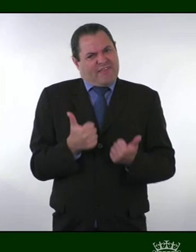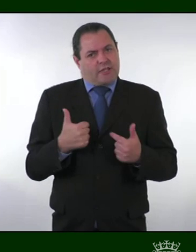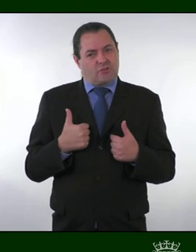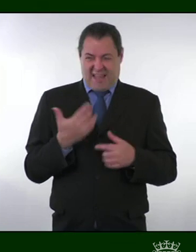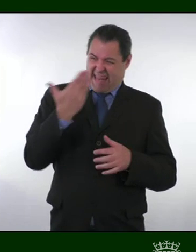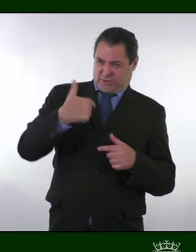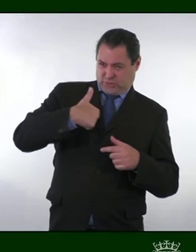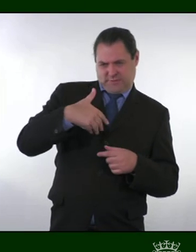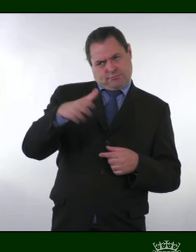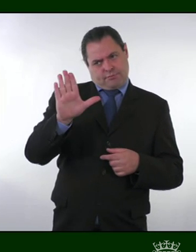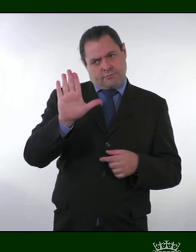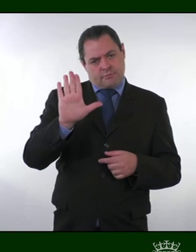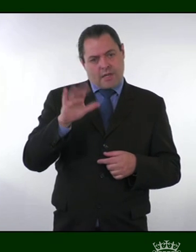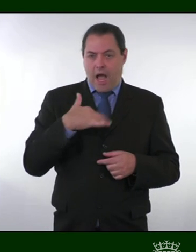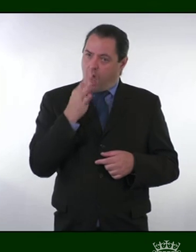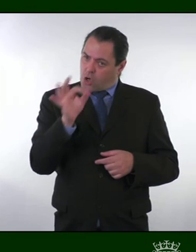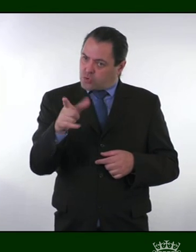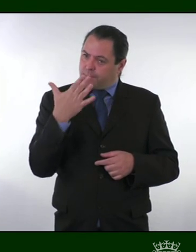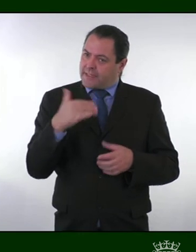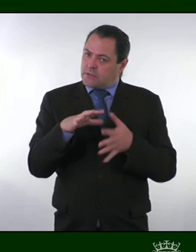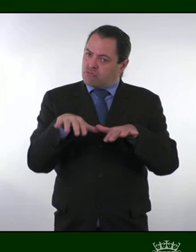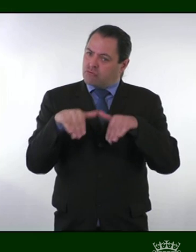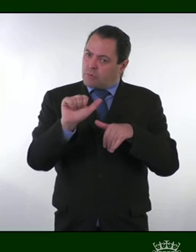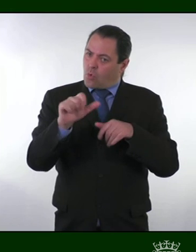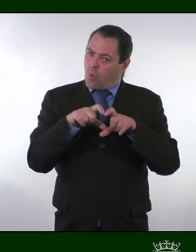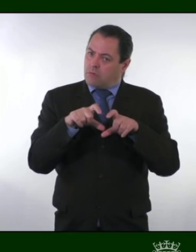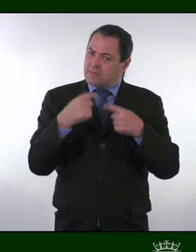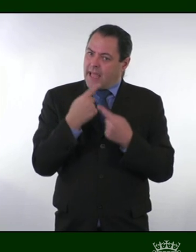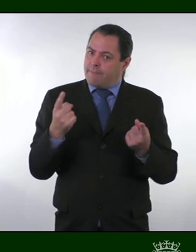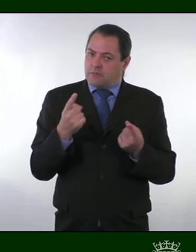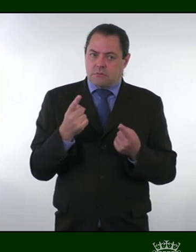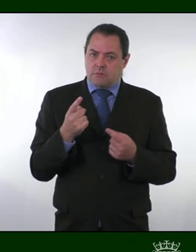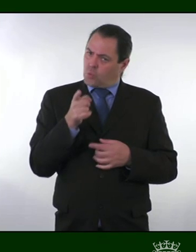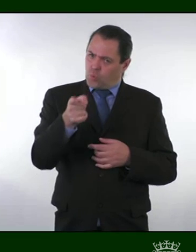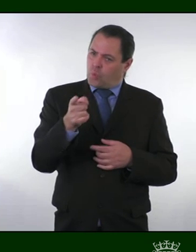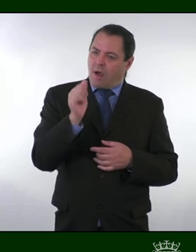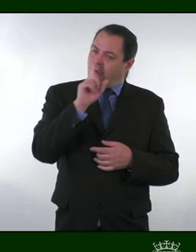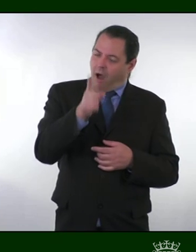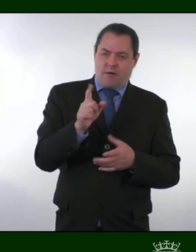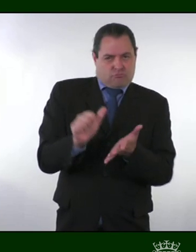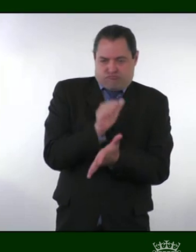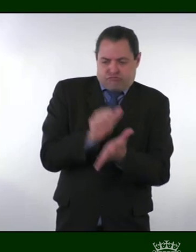I asked him to do the decent thing, but doing the decent thing and this Prime Minister don’t go together.